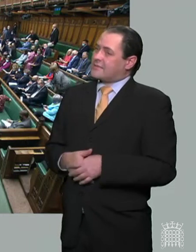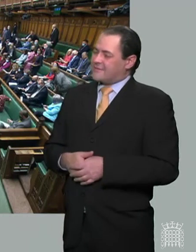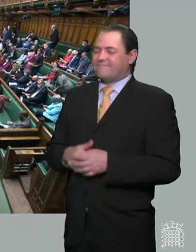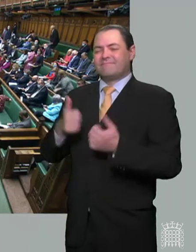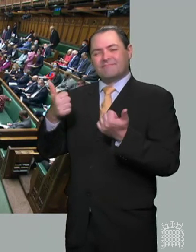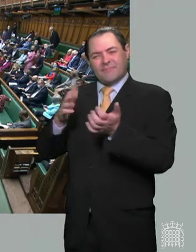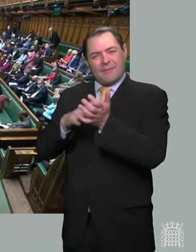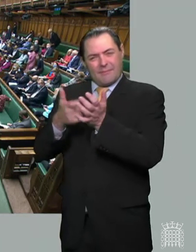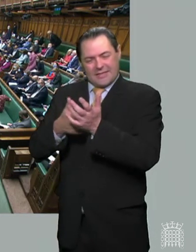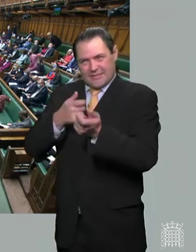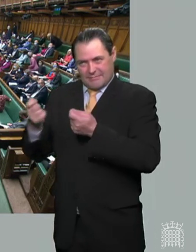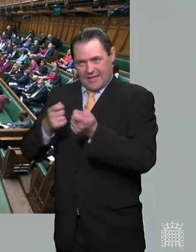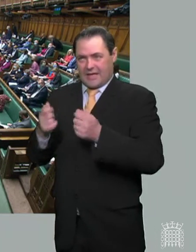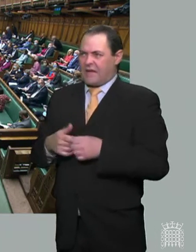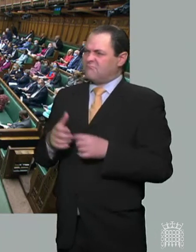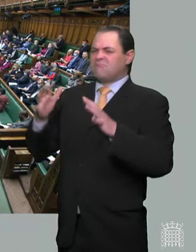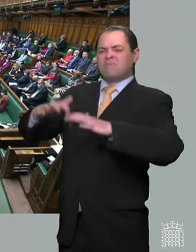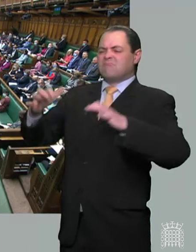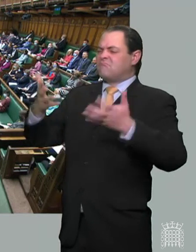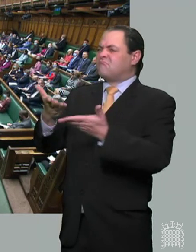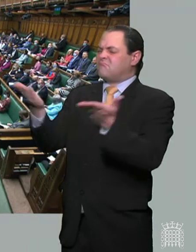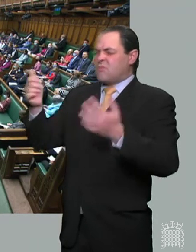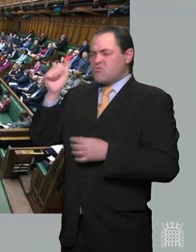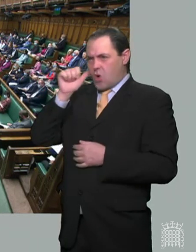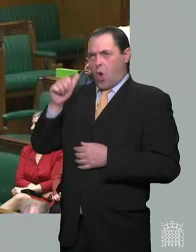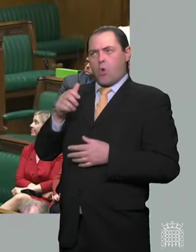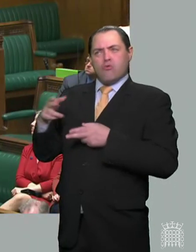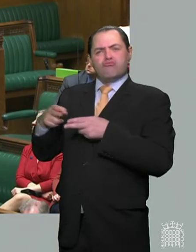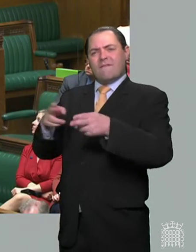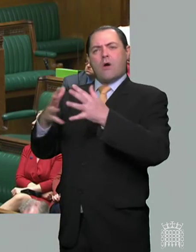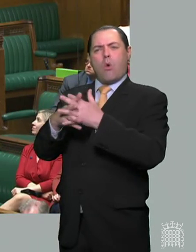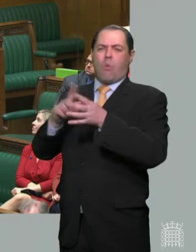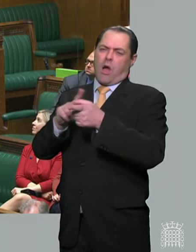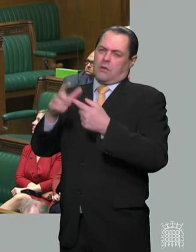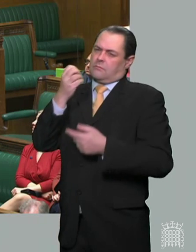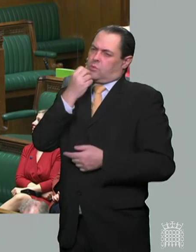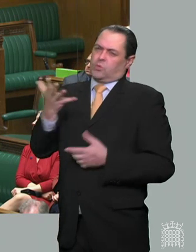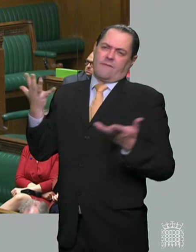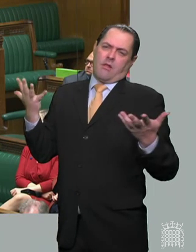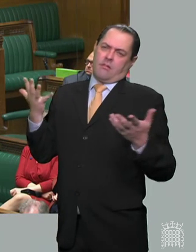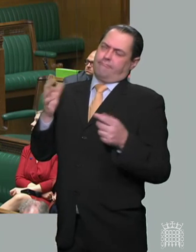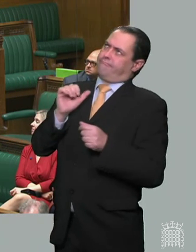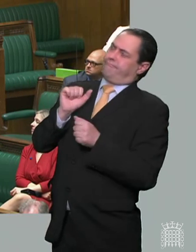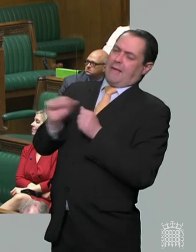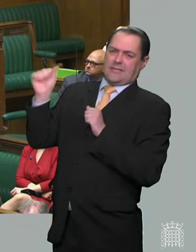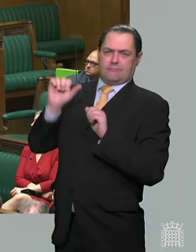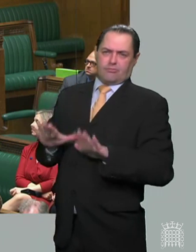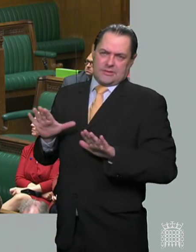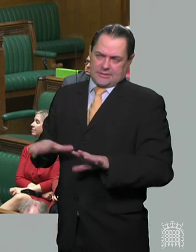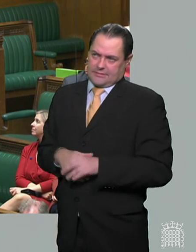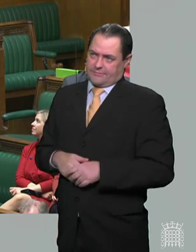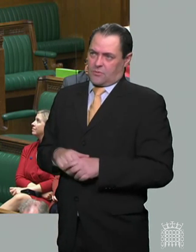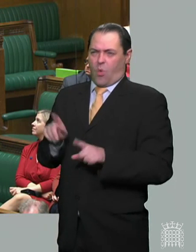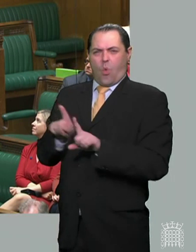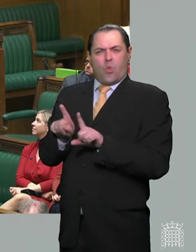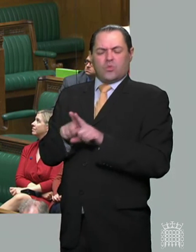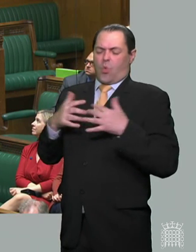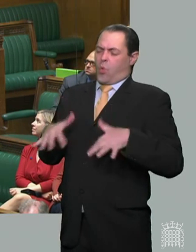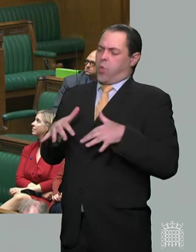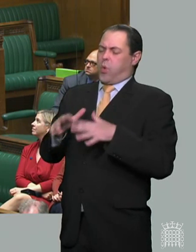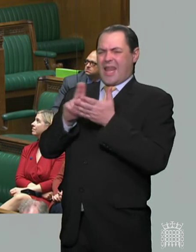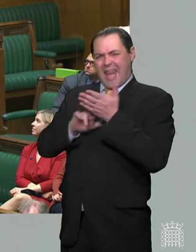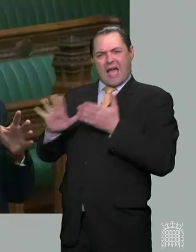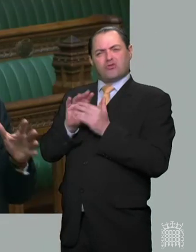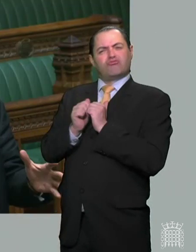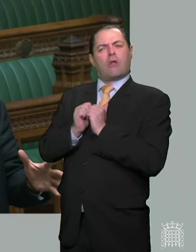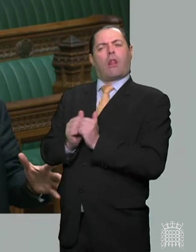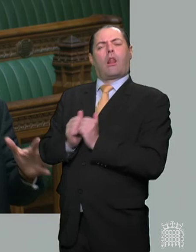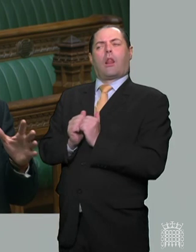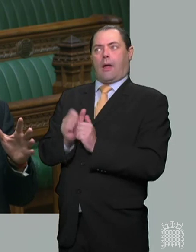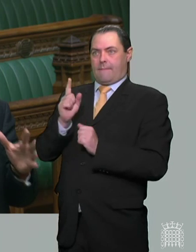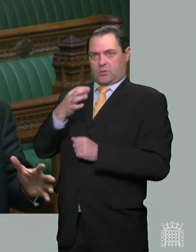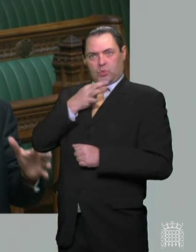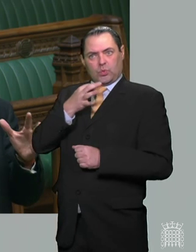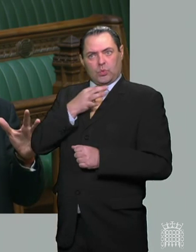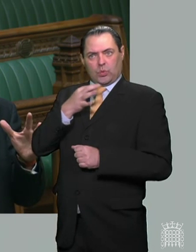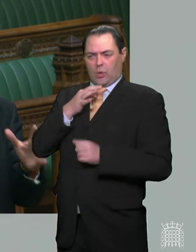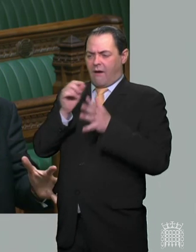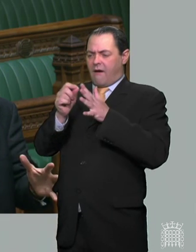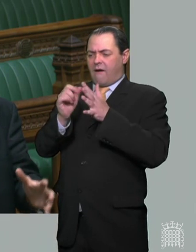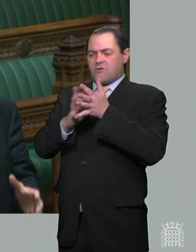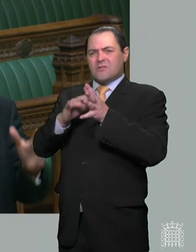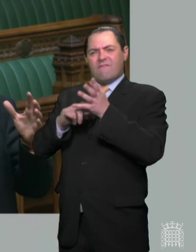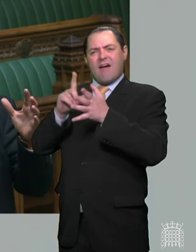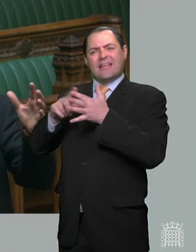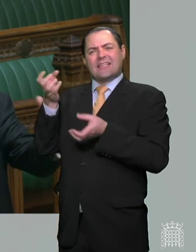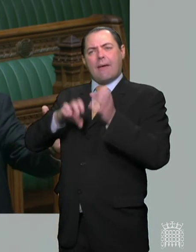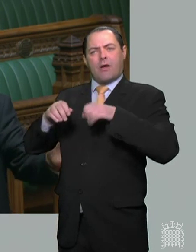The House will know that the River Wye is one of the most beautiful rivers in our country and also a priceless national asset, yet it is being threatened by phosphate pollution.